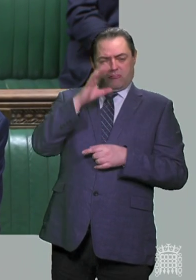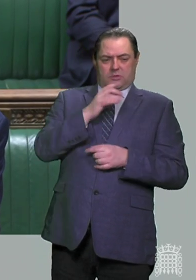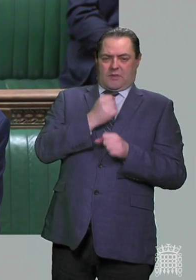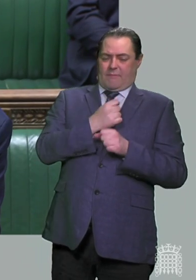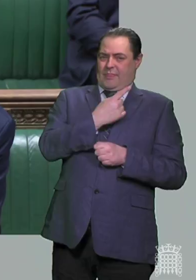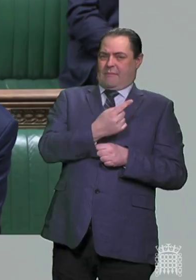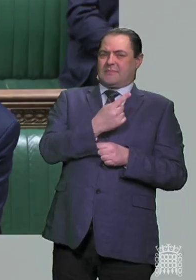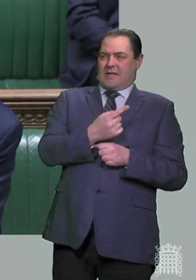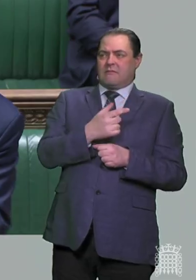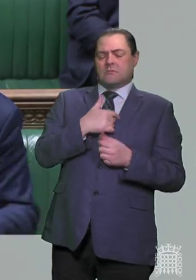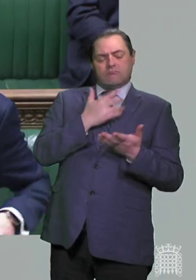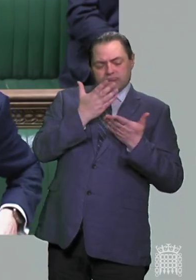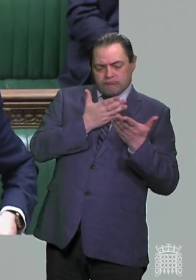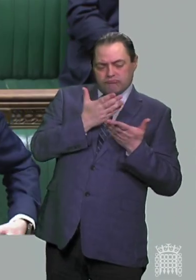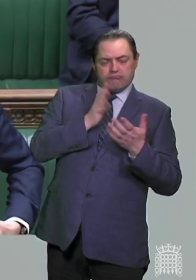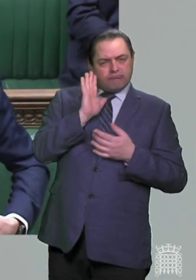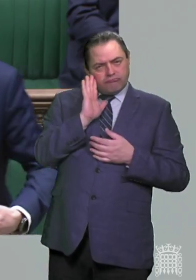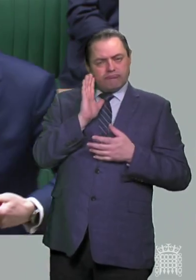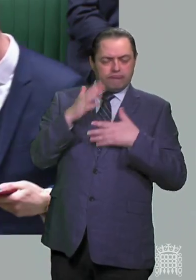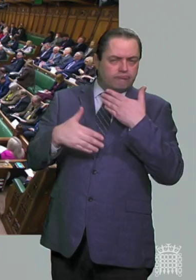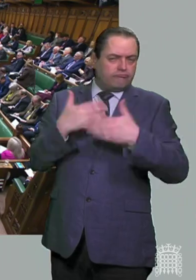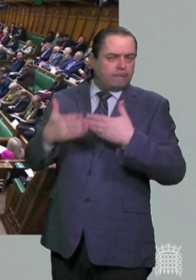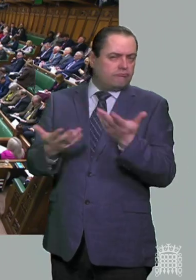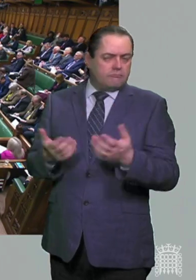We continue to take those seriously as we talk with the Home Office.